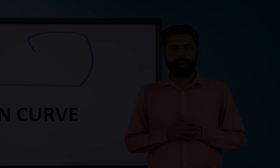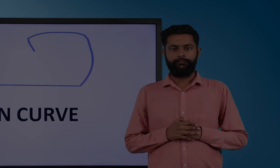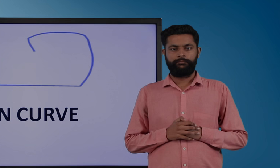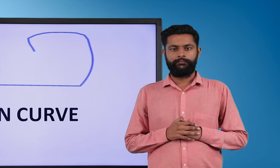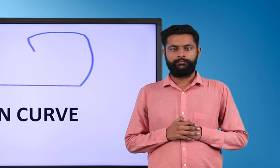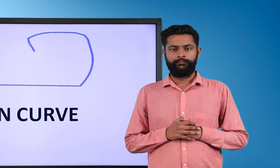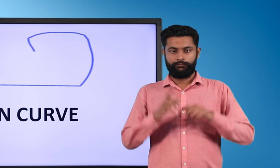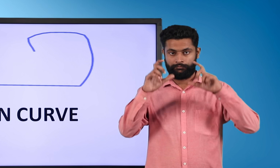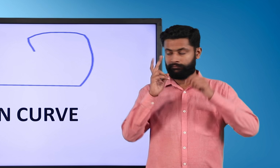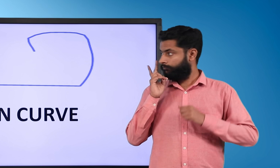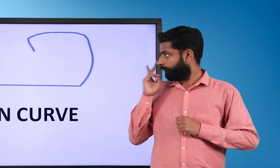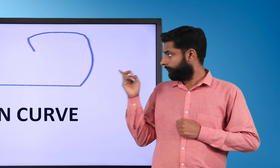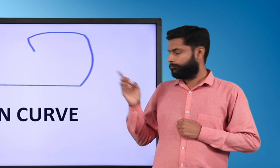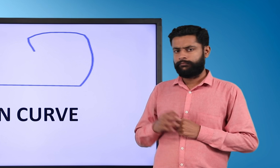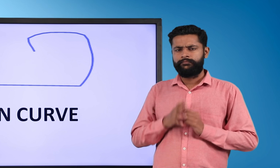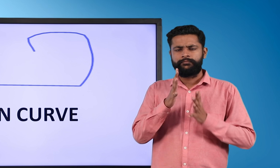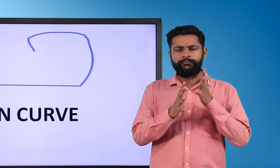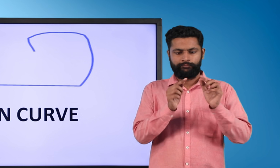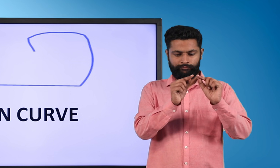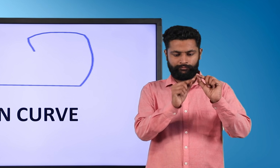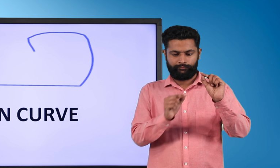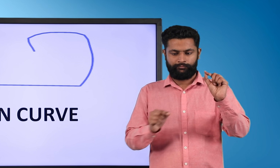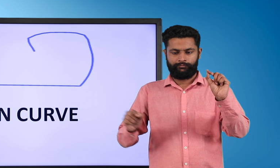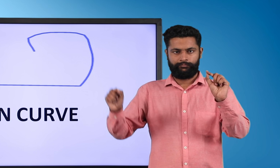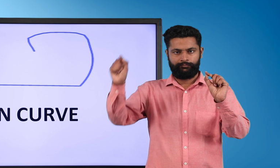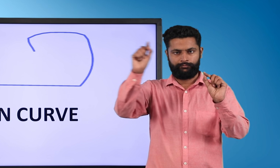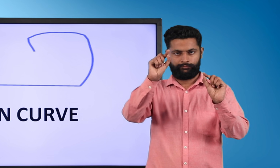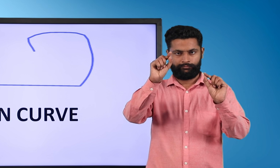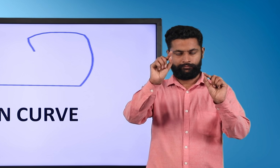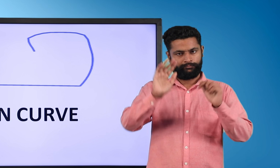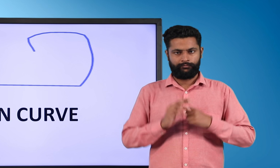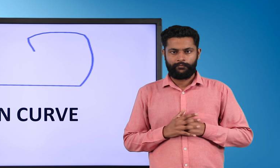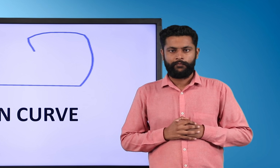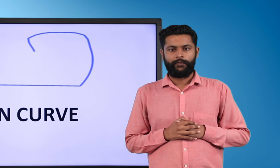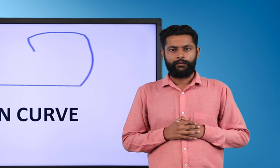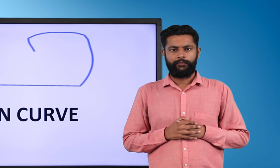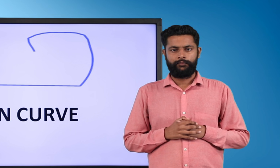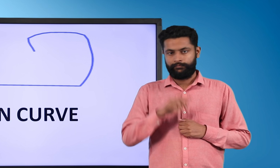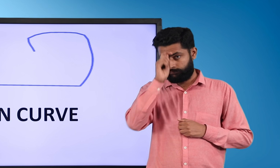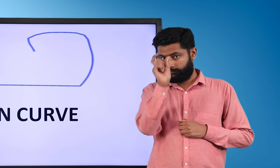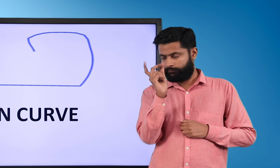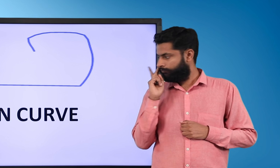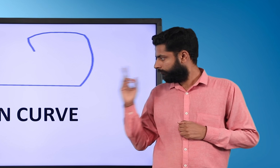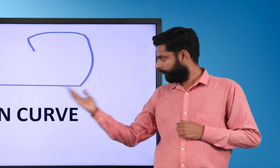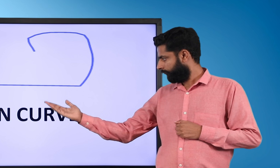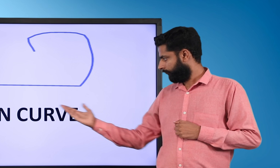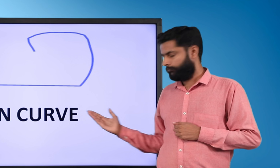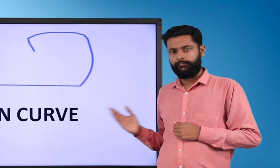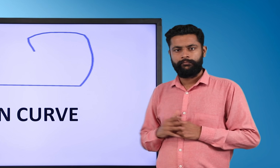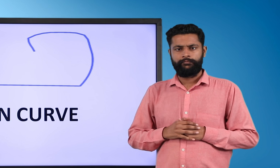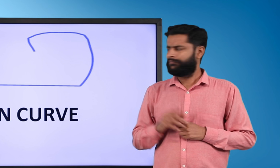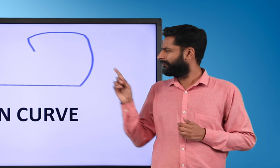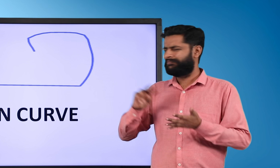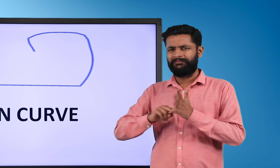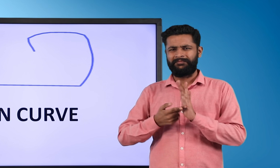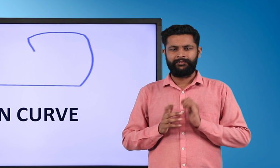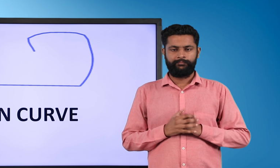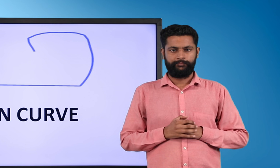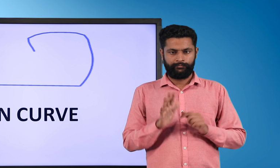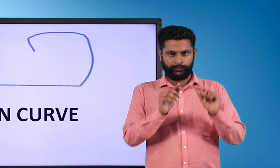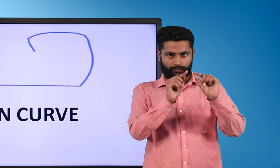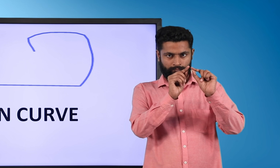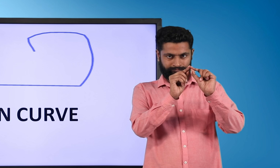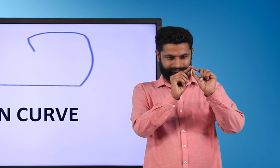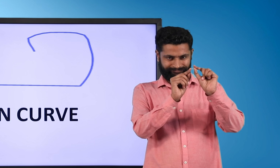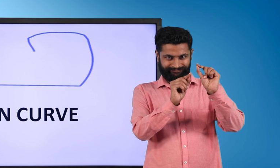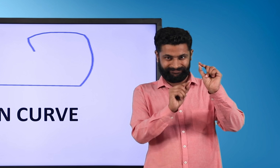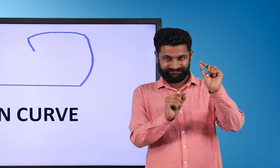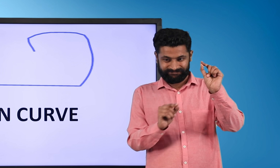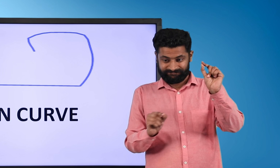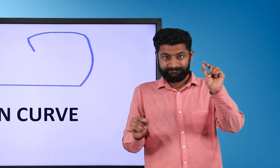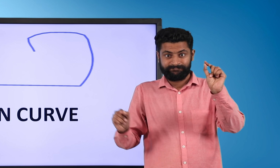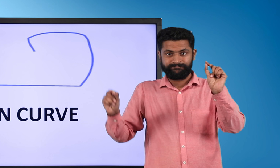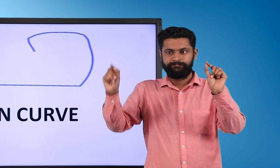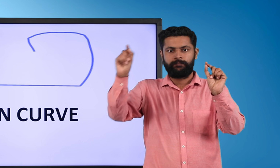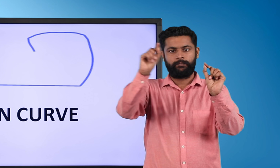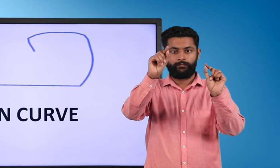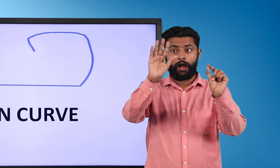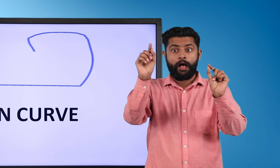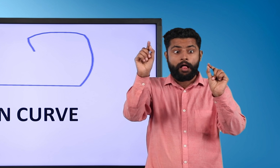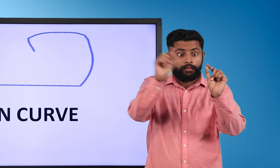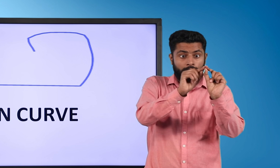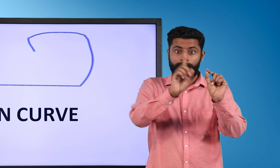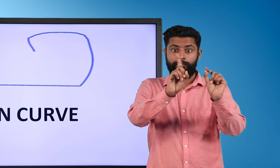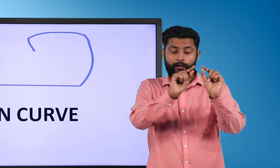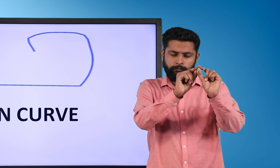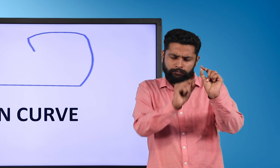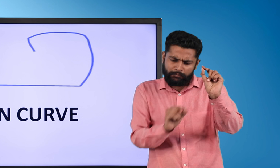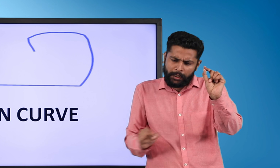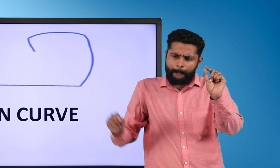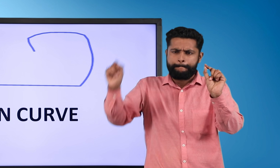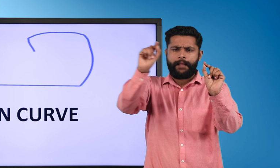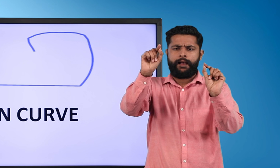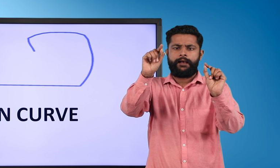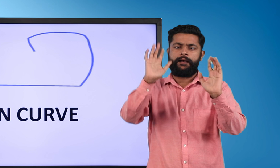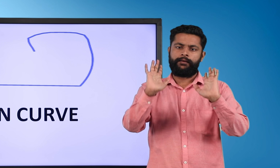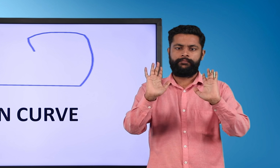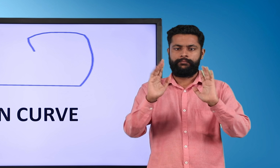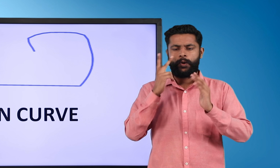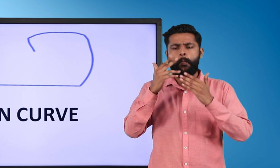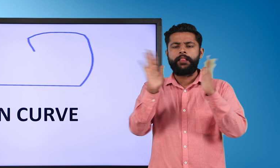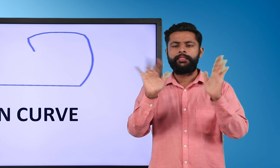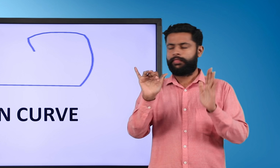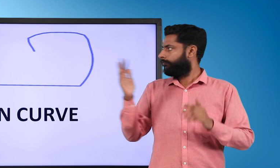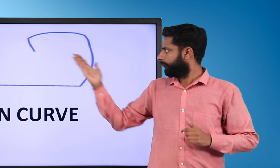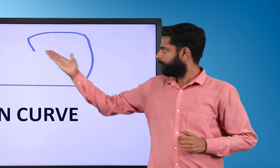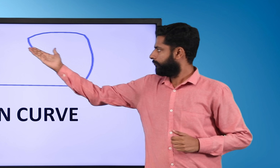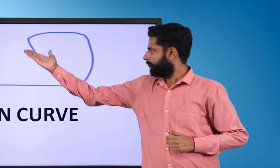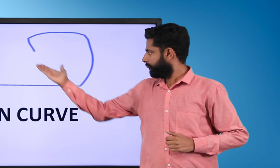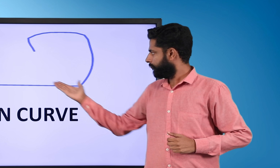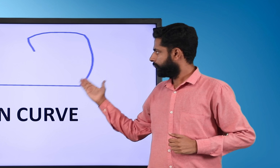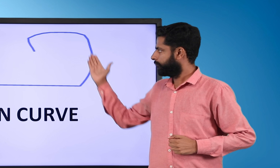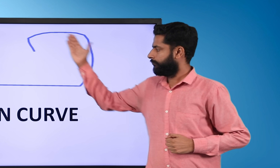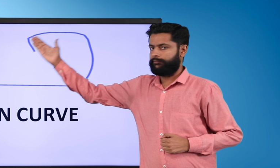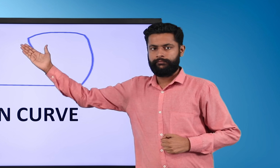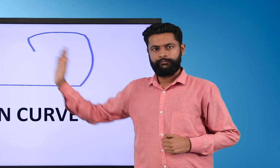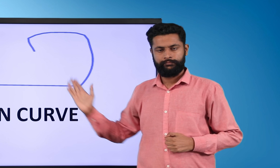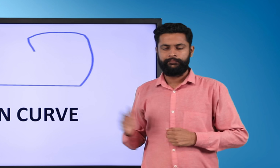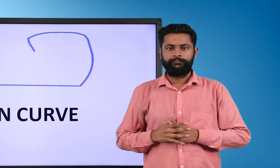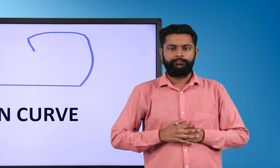Open curve A curve is said to be open If its ends are not joined For example, this is an open curve